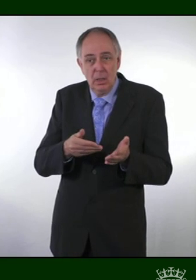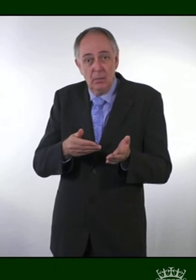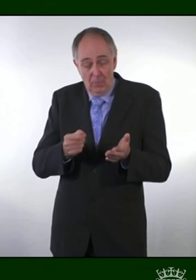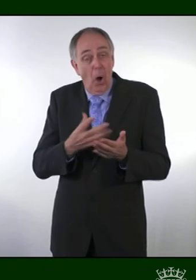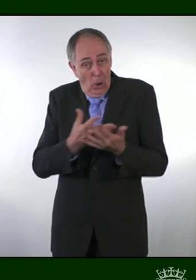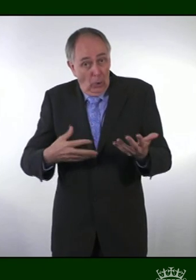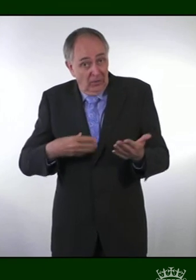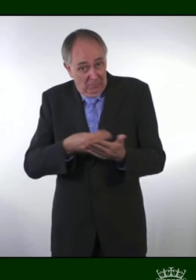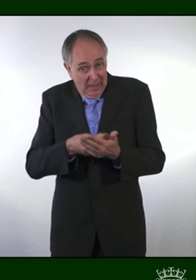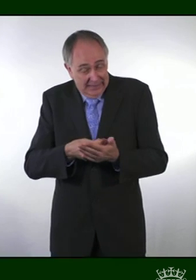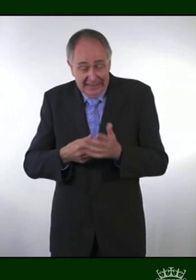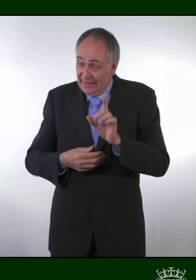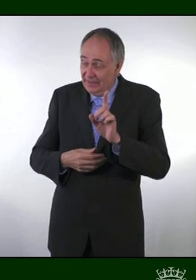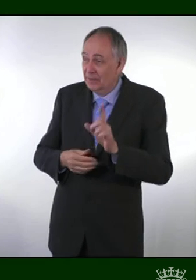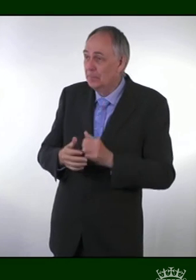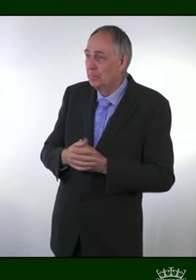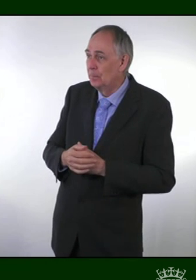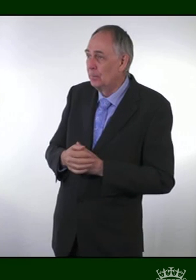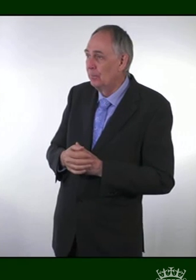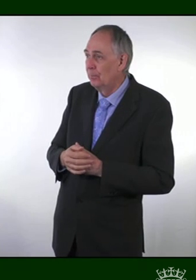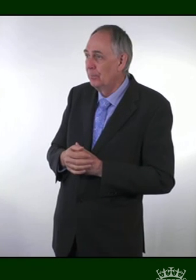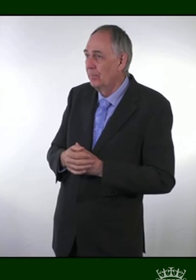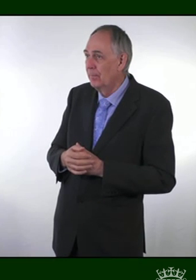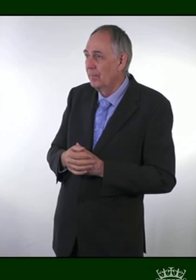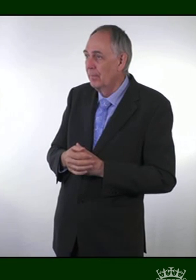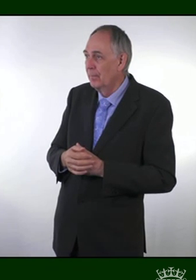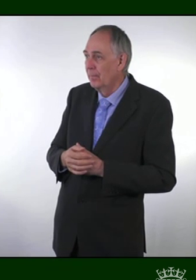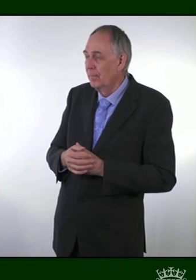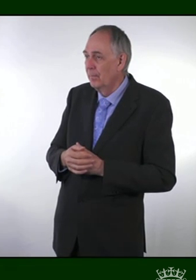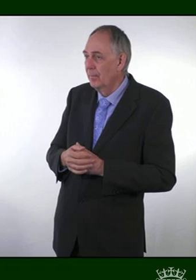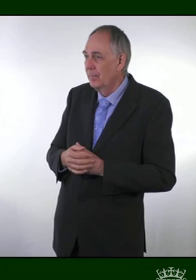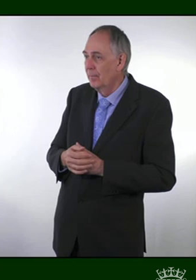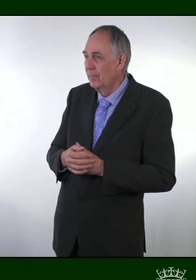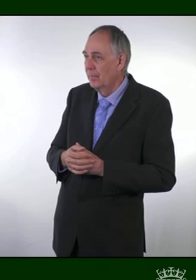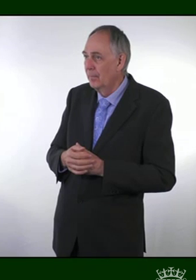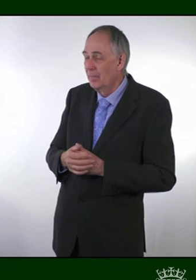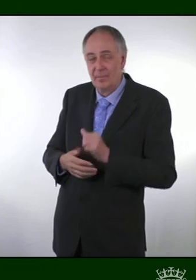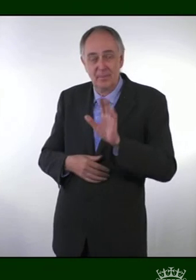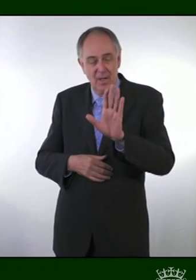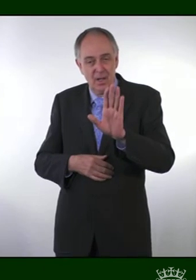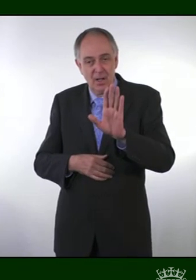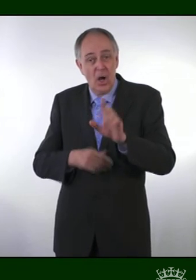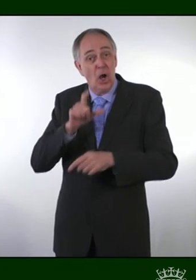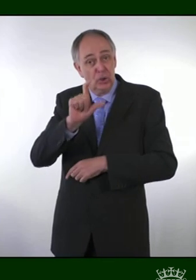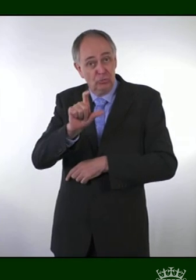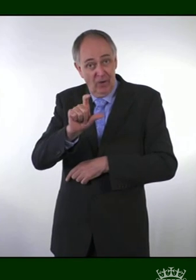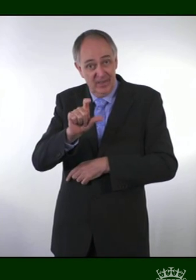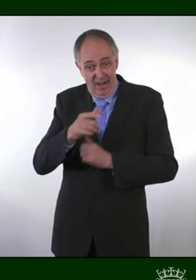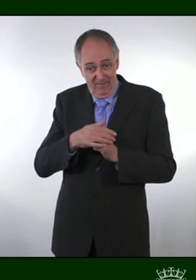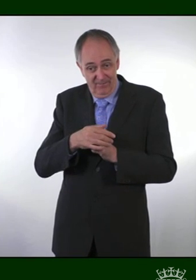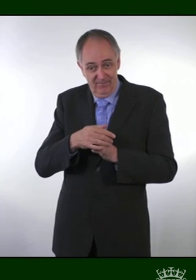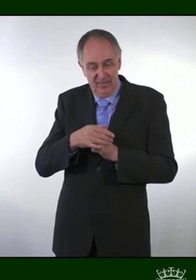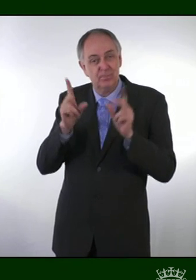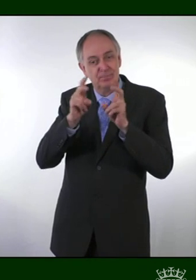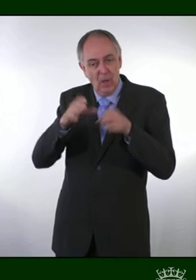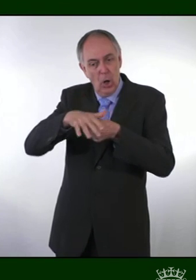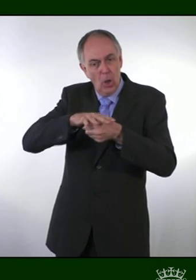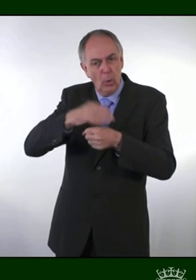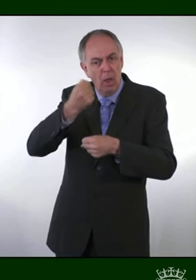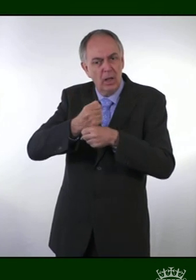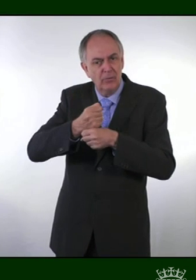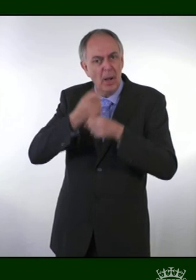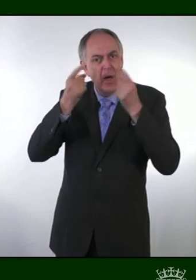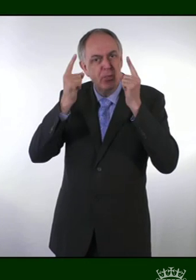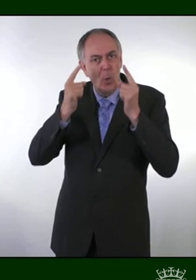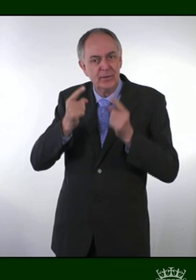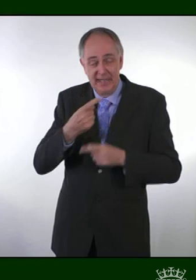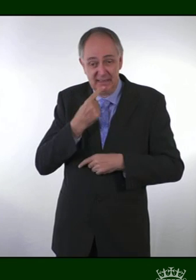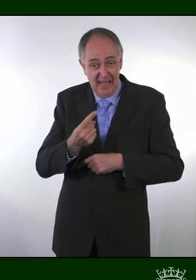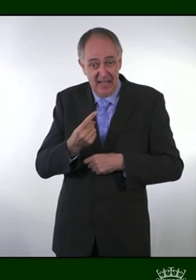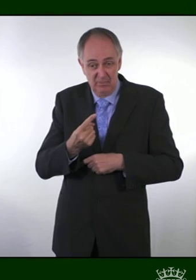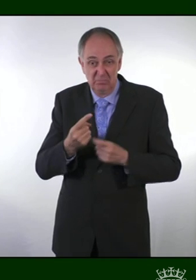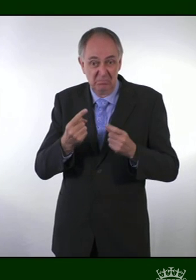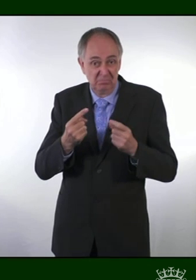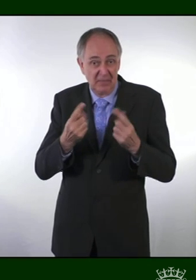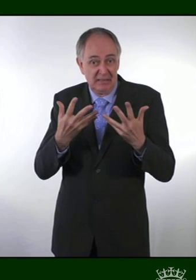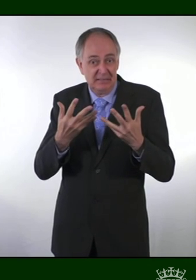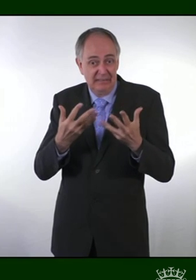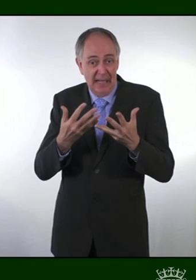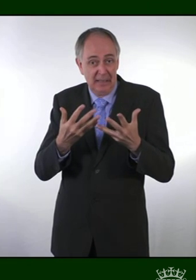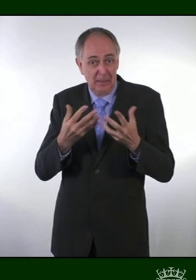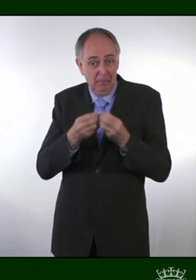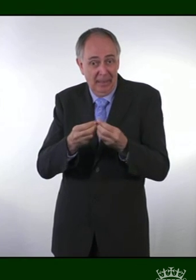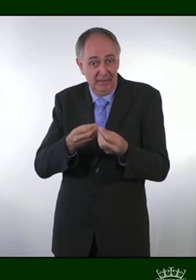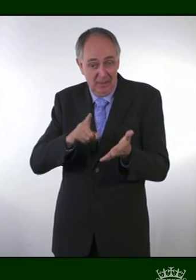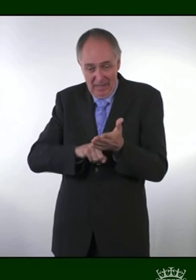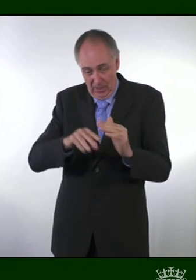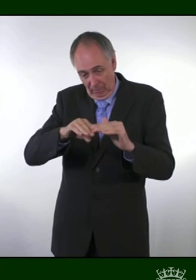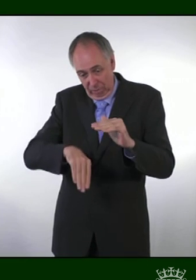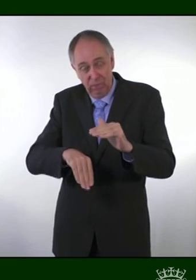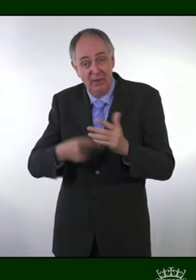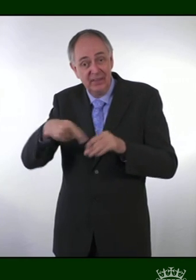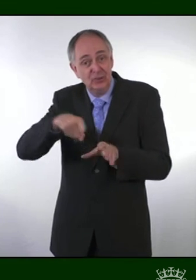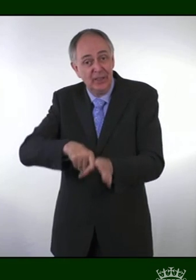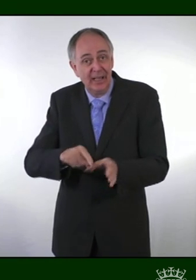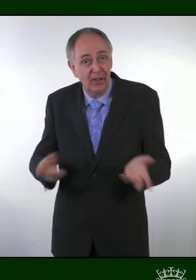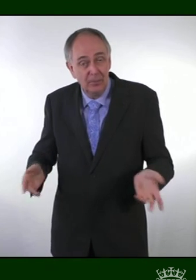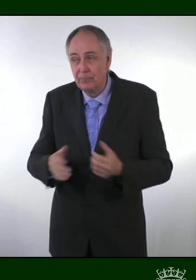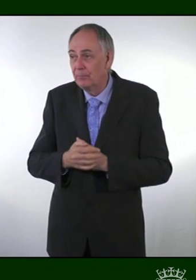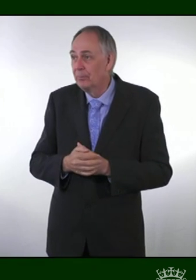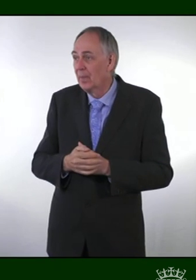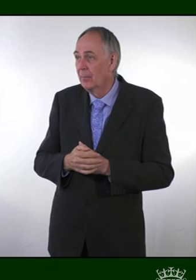The Conservative-led Local Government Association has said that councils will have a shortfall of £10 billion this year— The Health Secretary heckles.